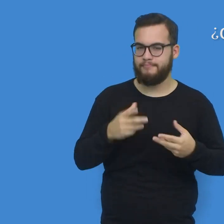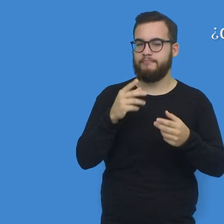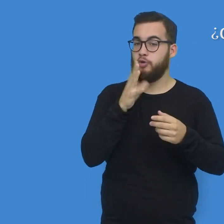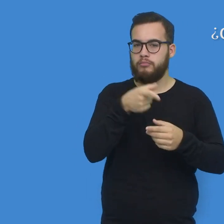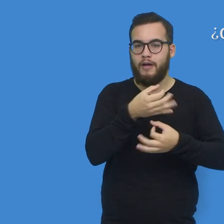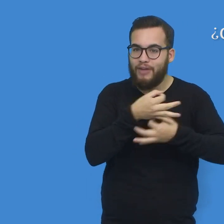motivo